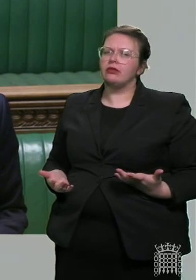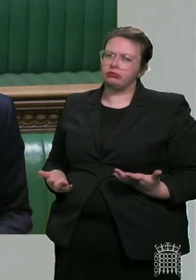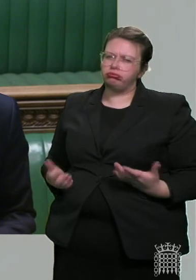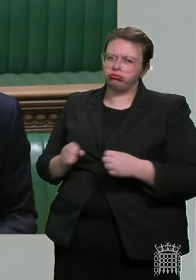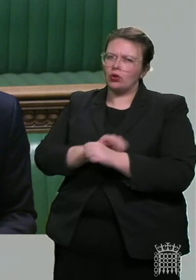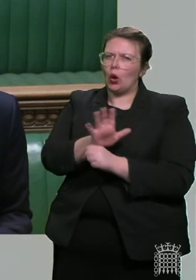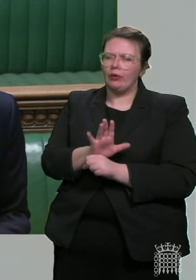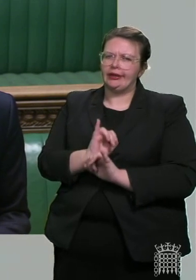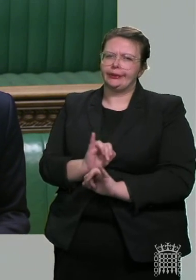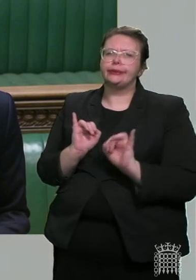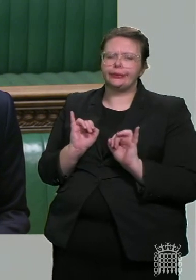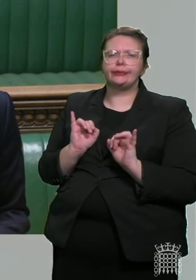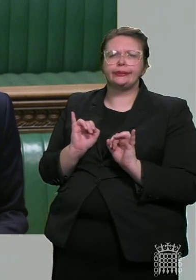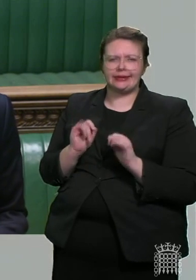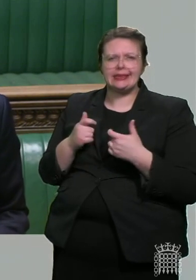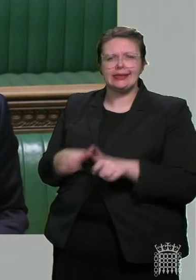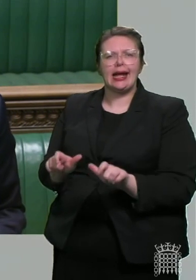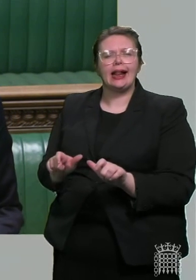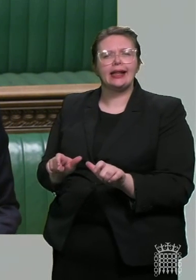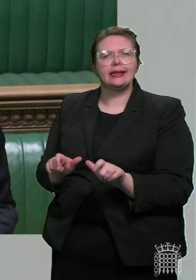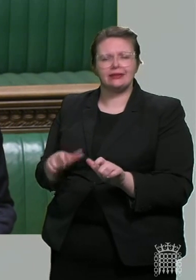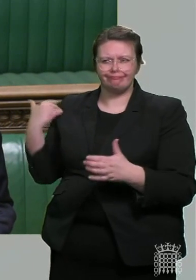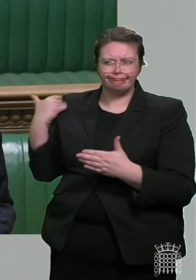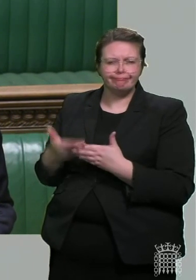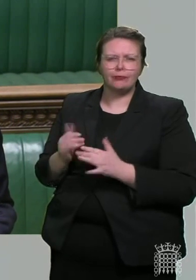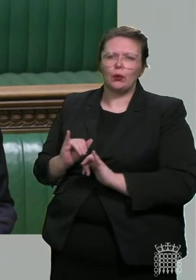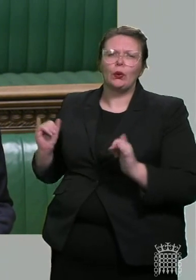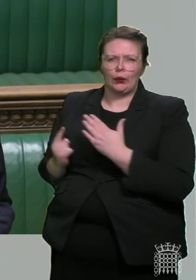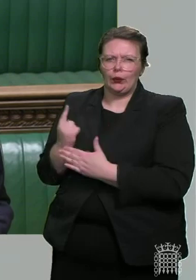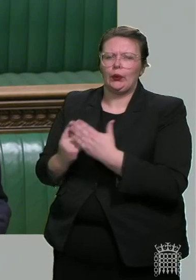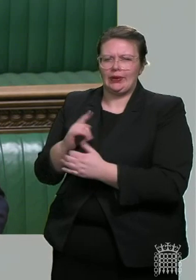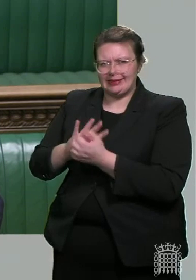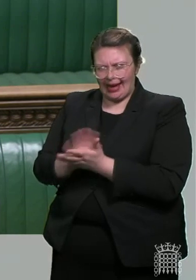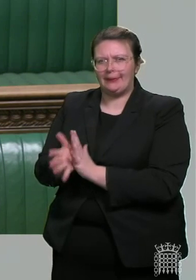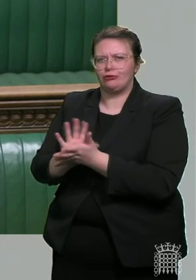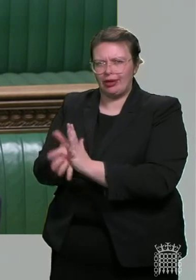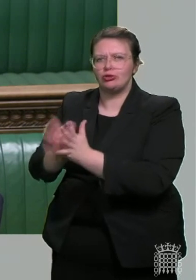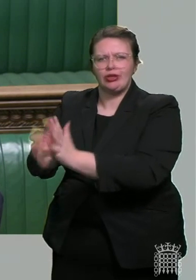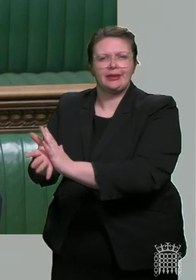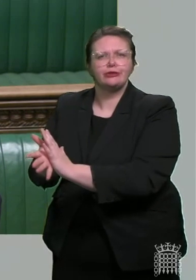Today’s forecasts make it clear that repairing the long-term damage will take time.